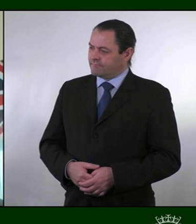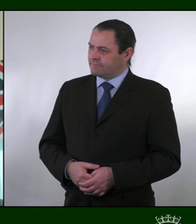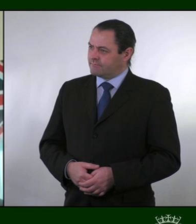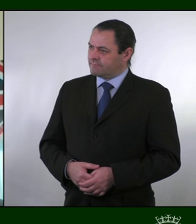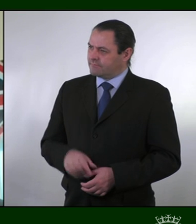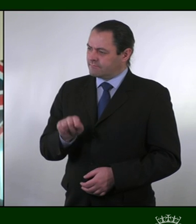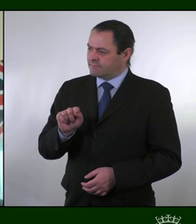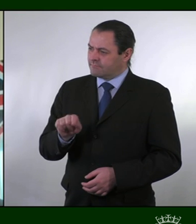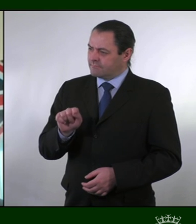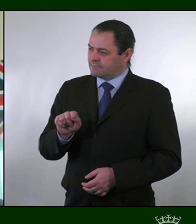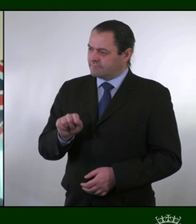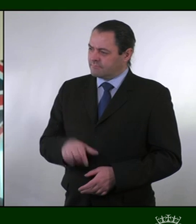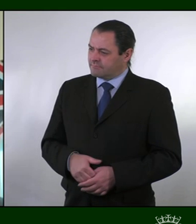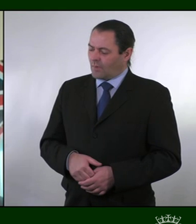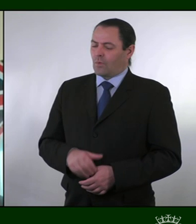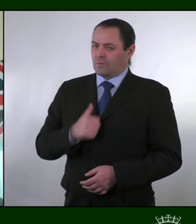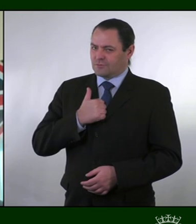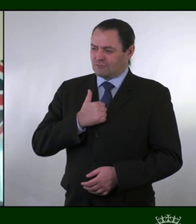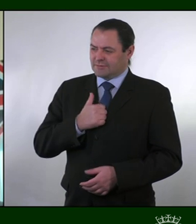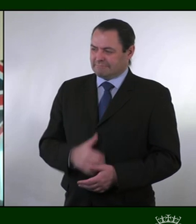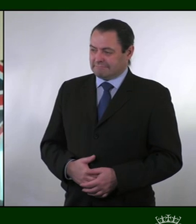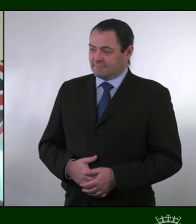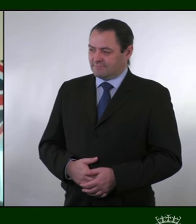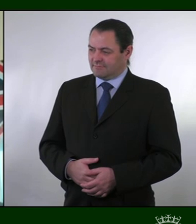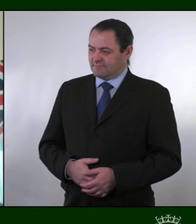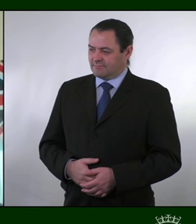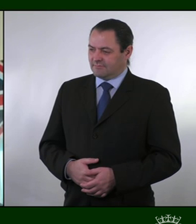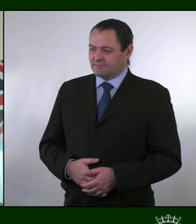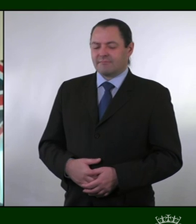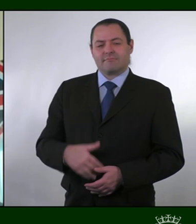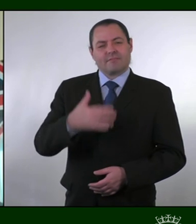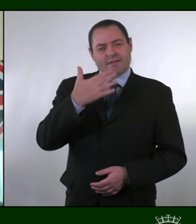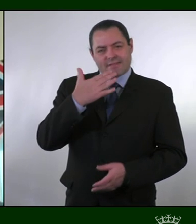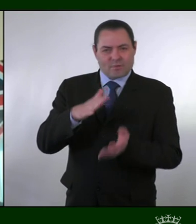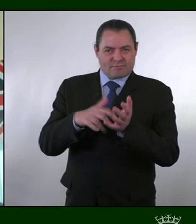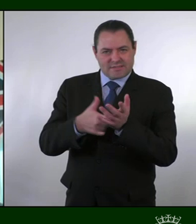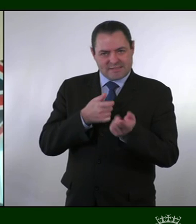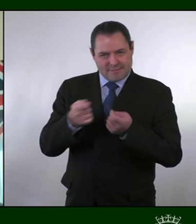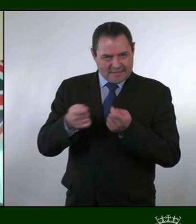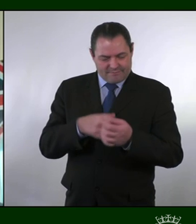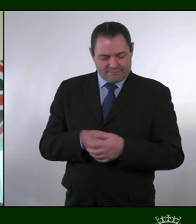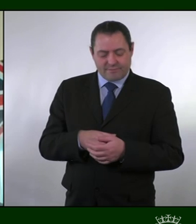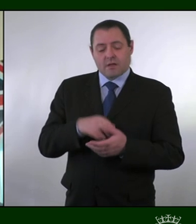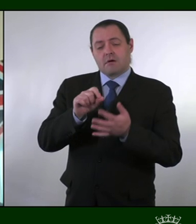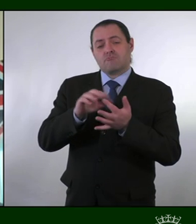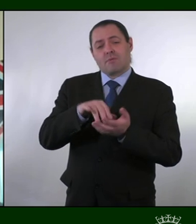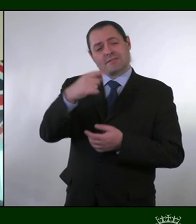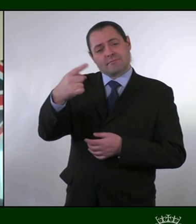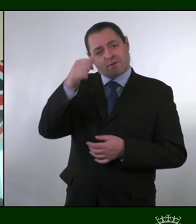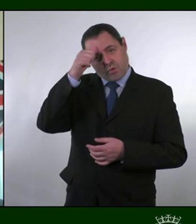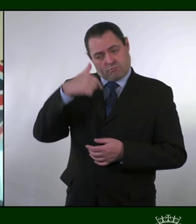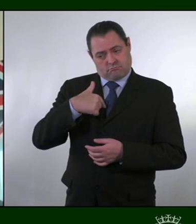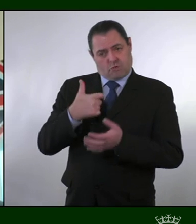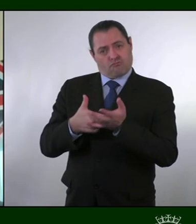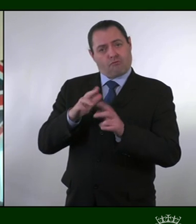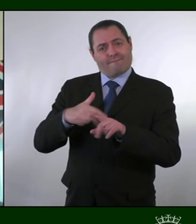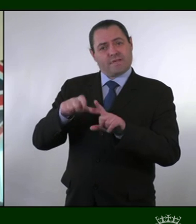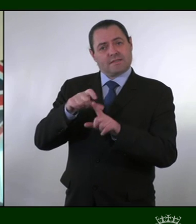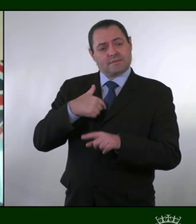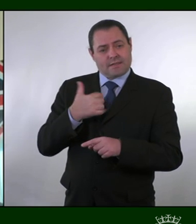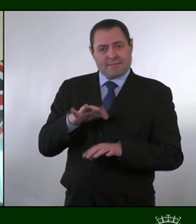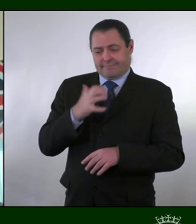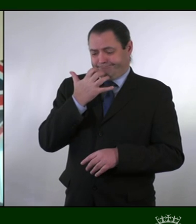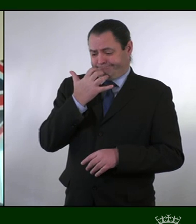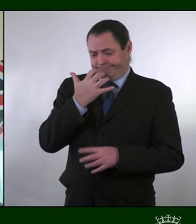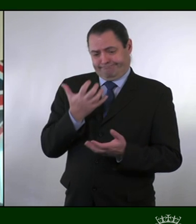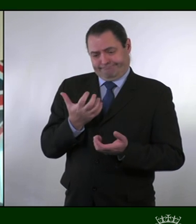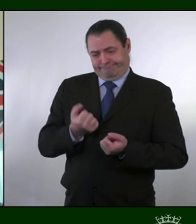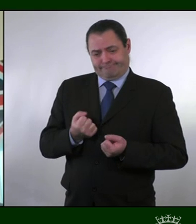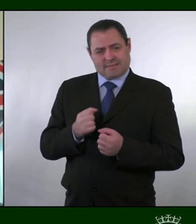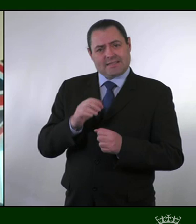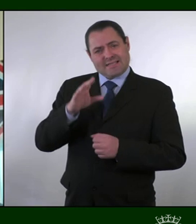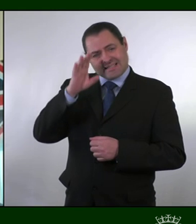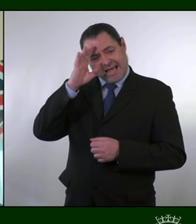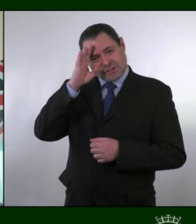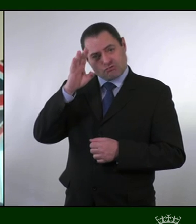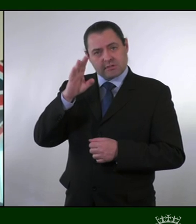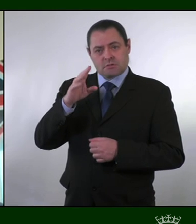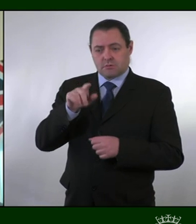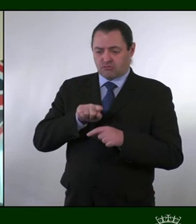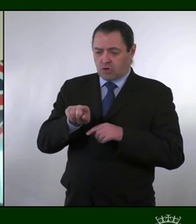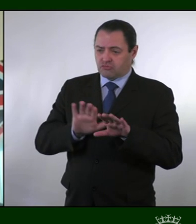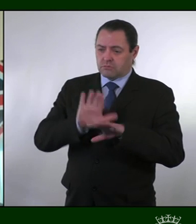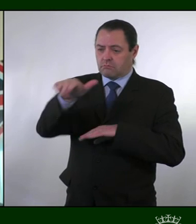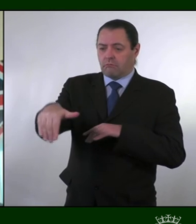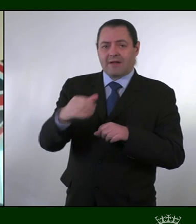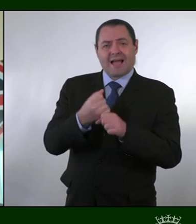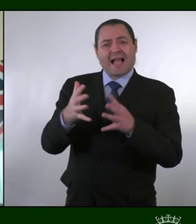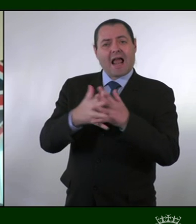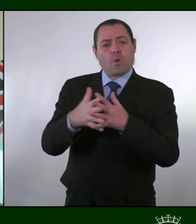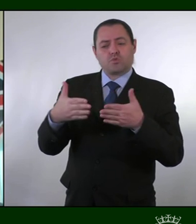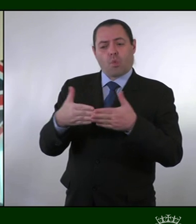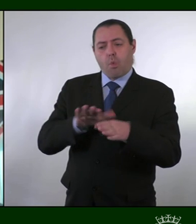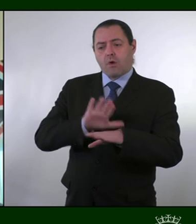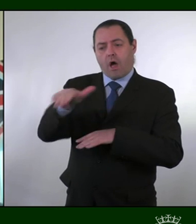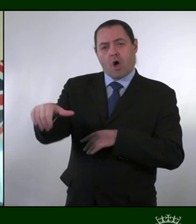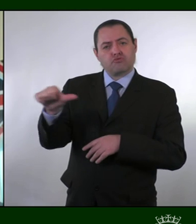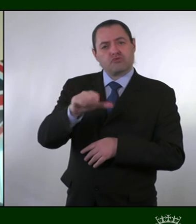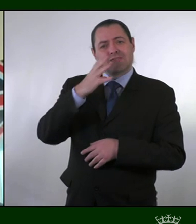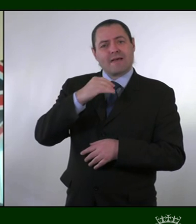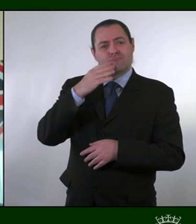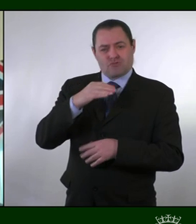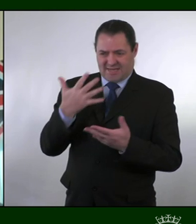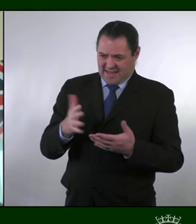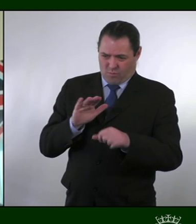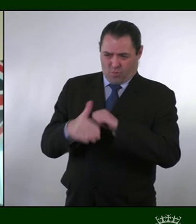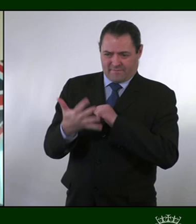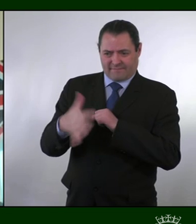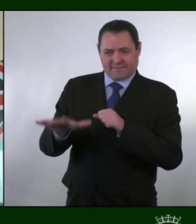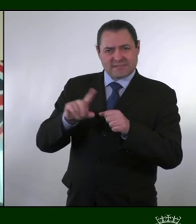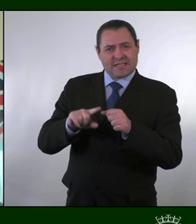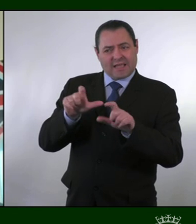The Prime Minister will know that my constituents in Romford have to put up with a dangerous junction and flyover at Gallows Corner, which was meant to be only a temporary structure but has been there for 50 years.